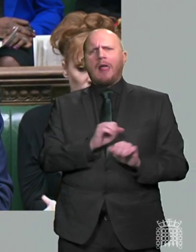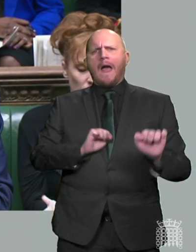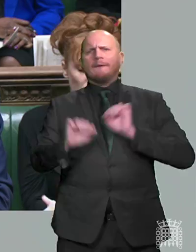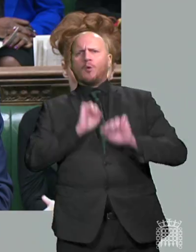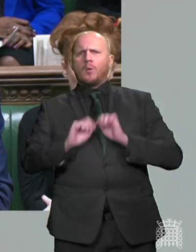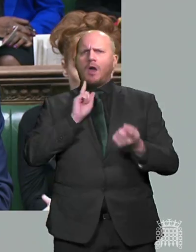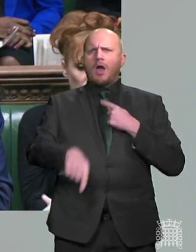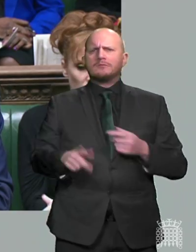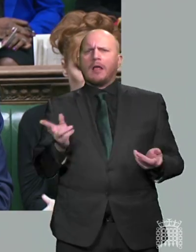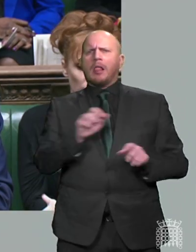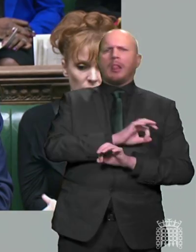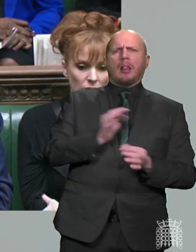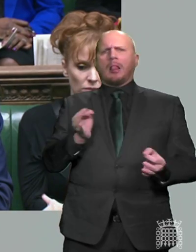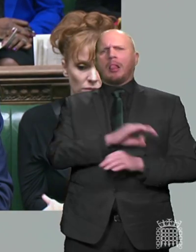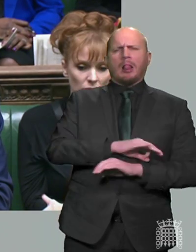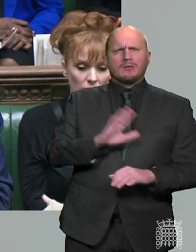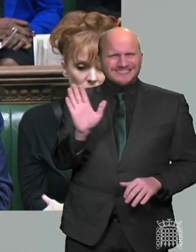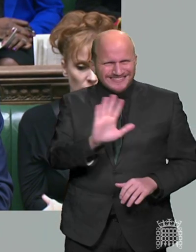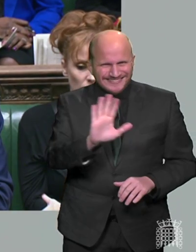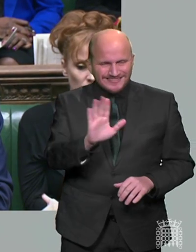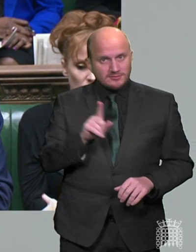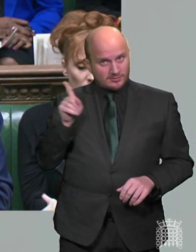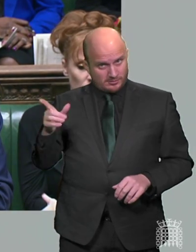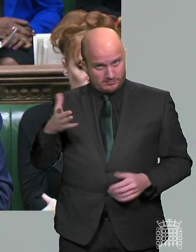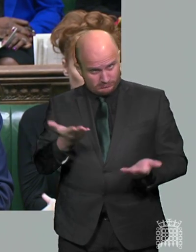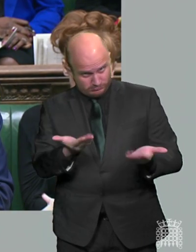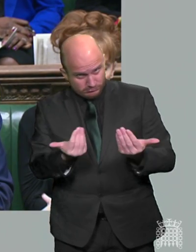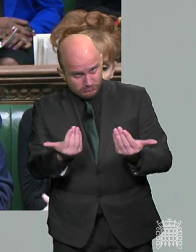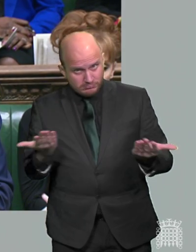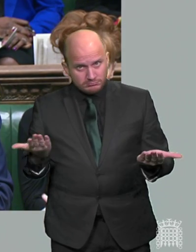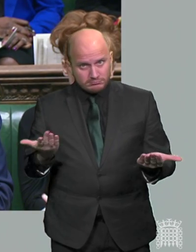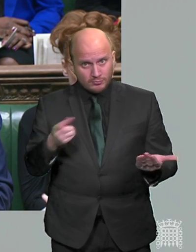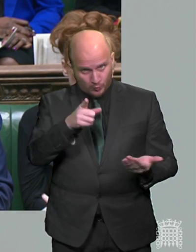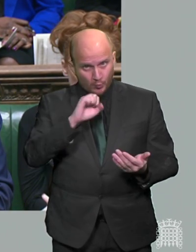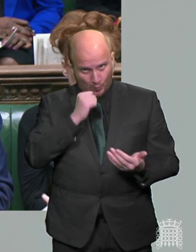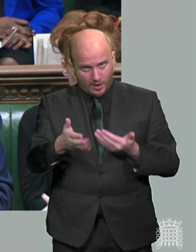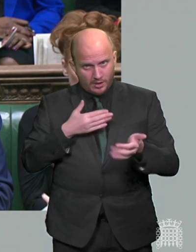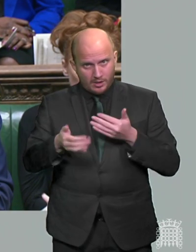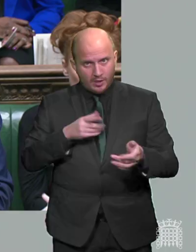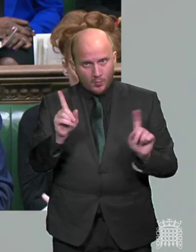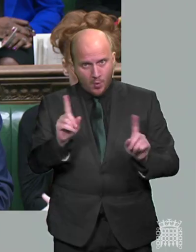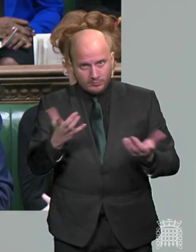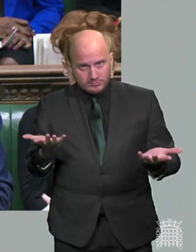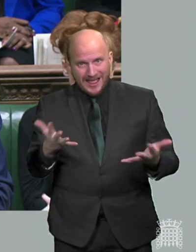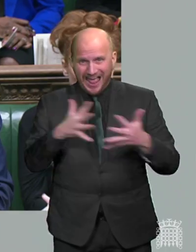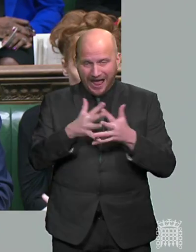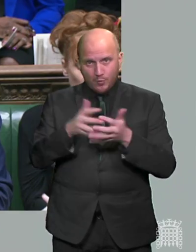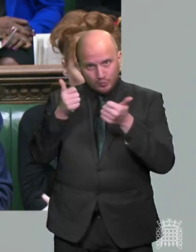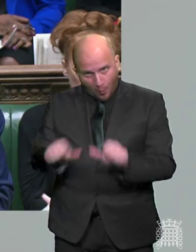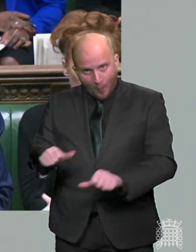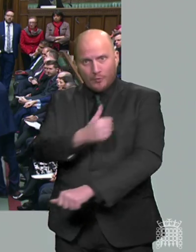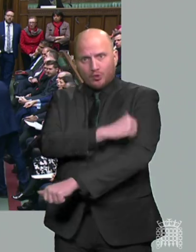She is tuned in now because she wants him to explain: what is he going to do to resolve the nursing strike?